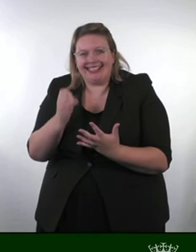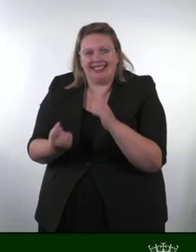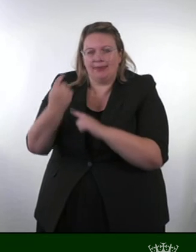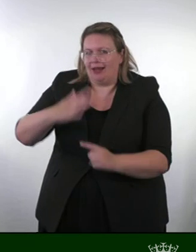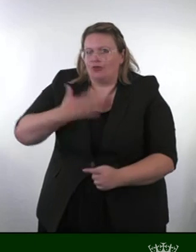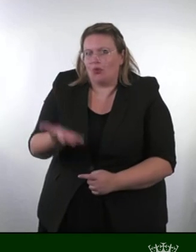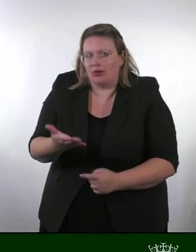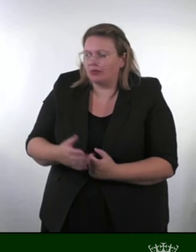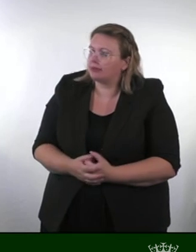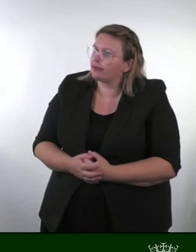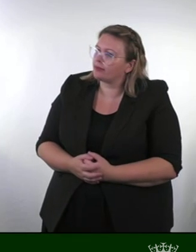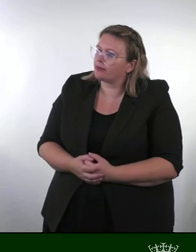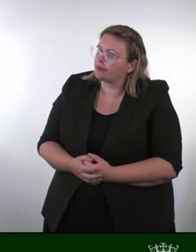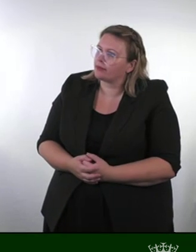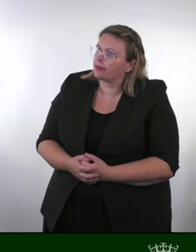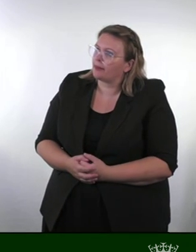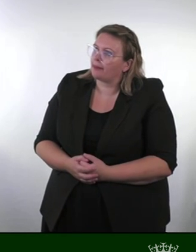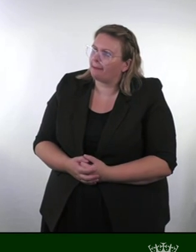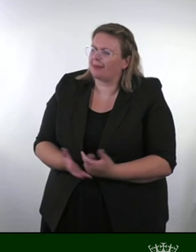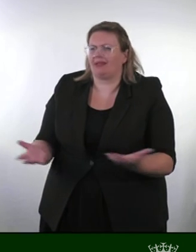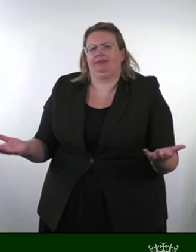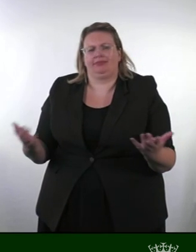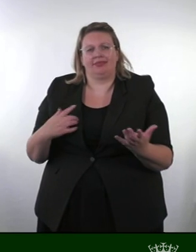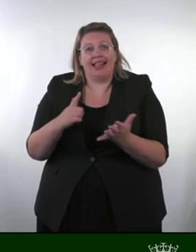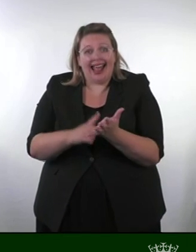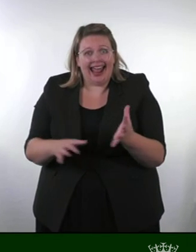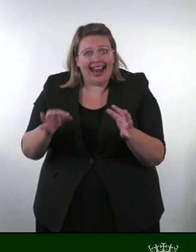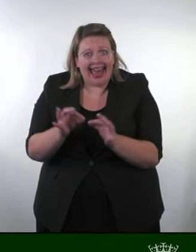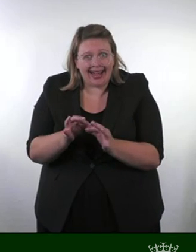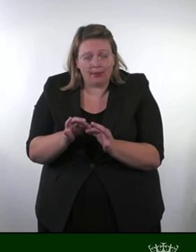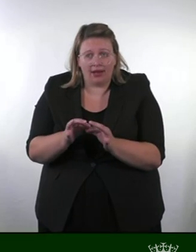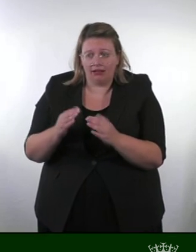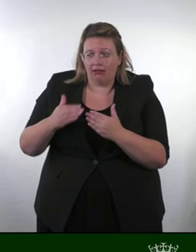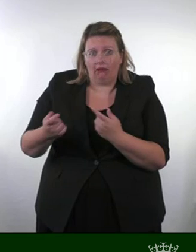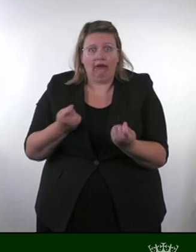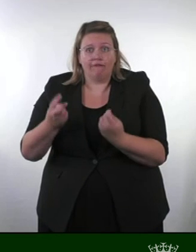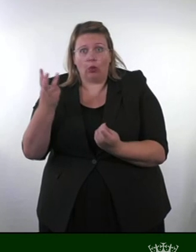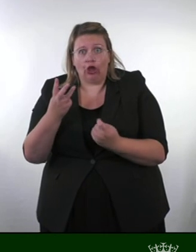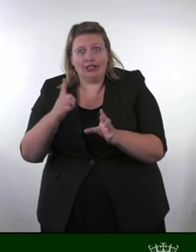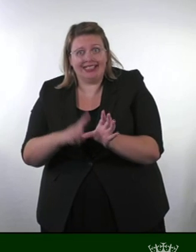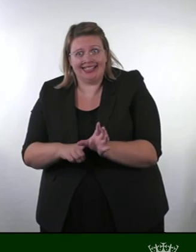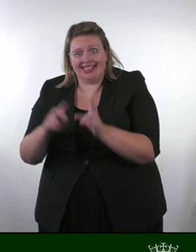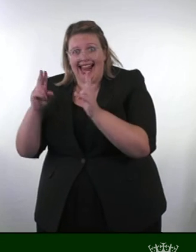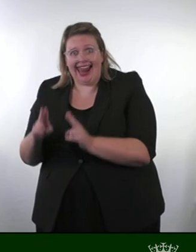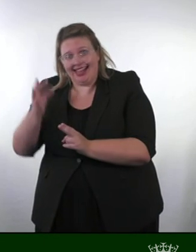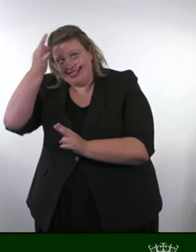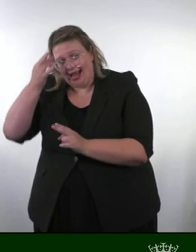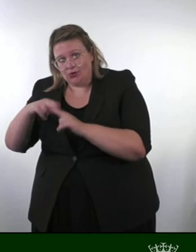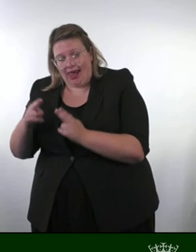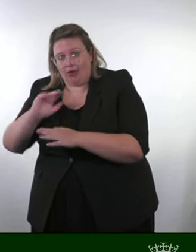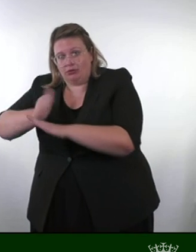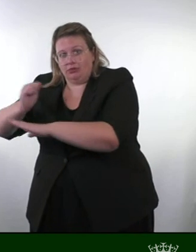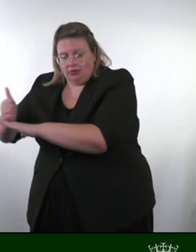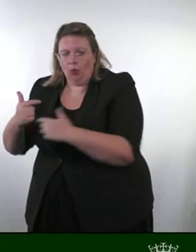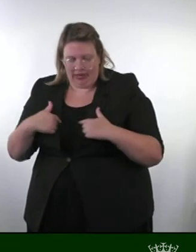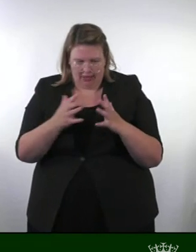This Government have already built far more council homes, as far as I can remember, than Labour did in 13 years when they were last in office, and we will go on.